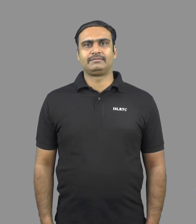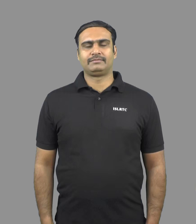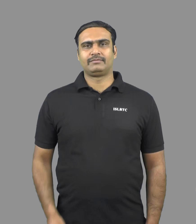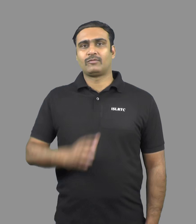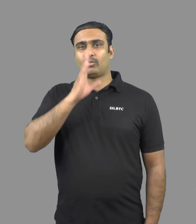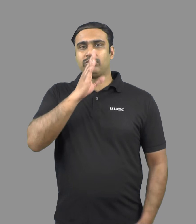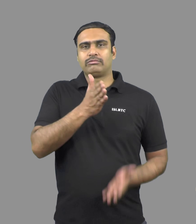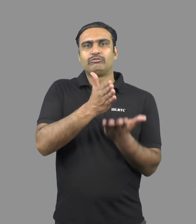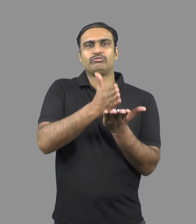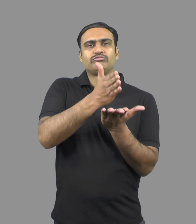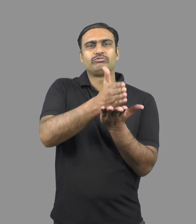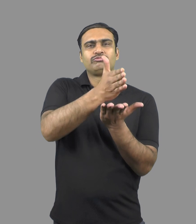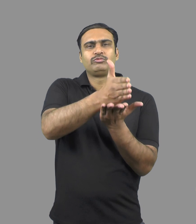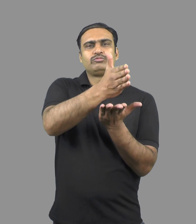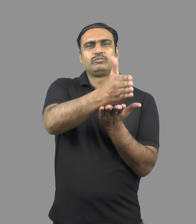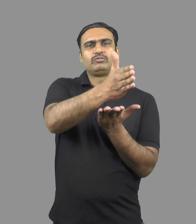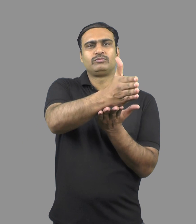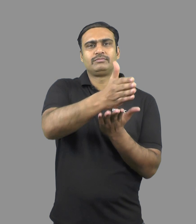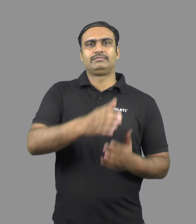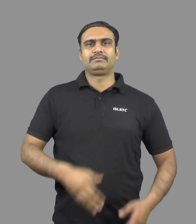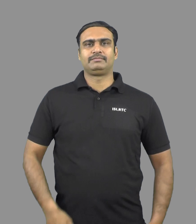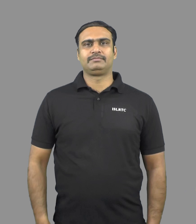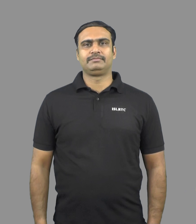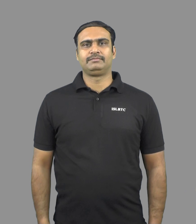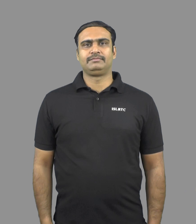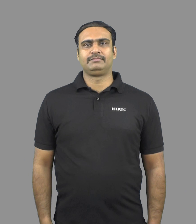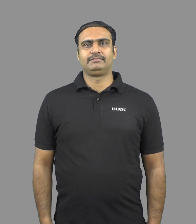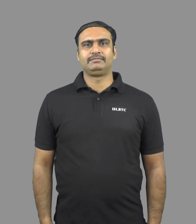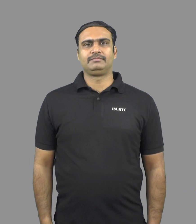Slow Passenger Train